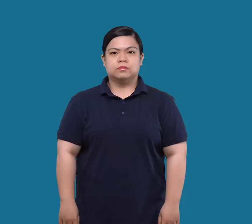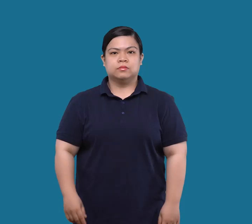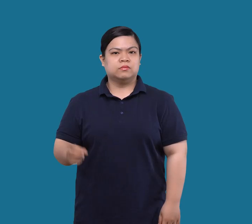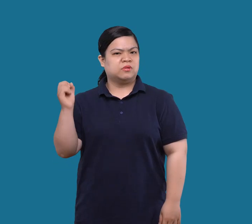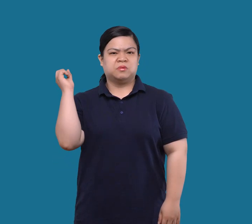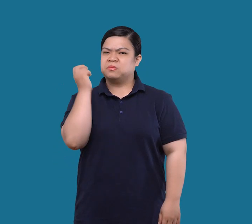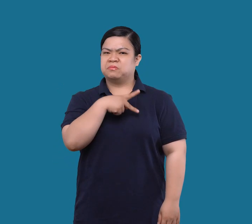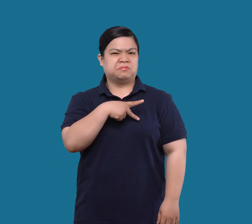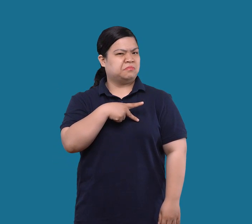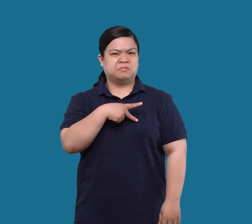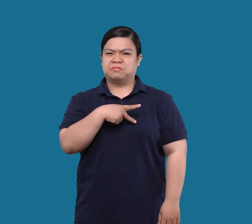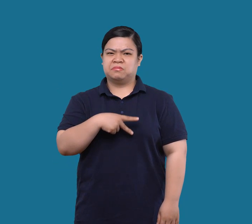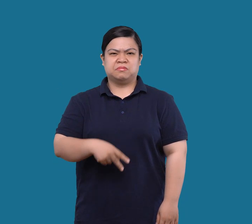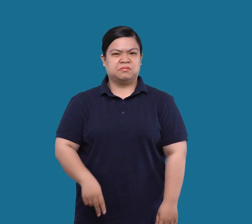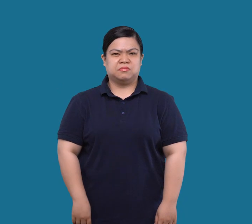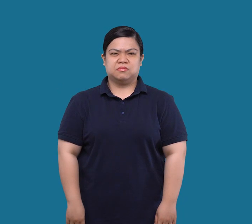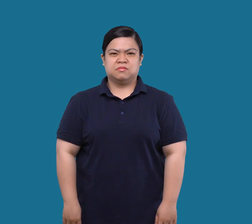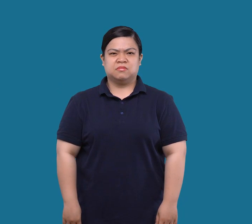không ngon